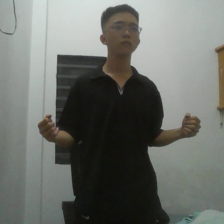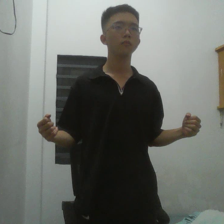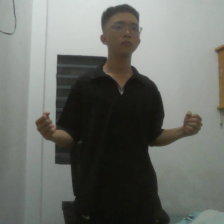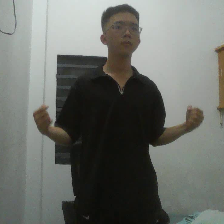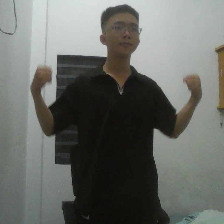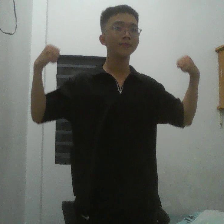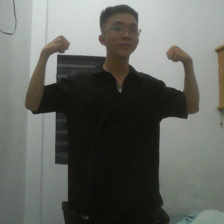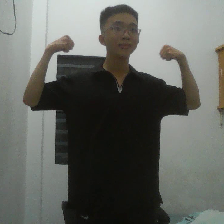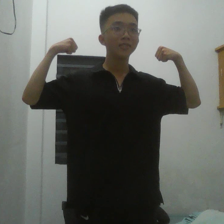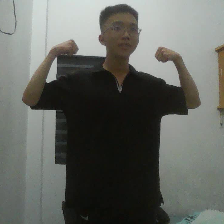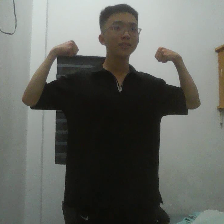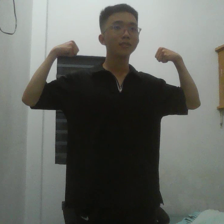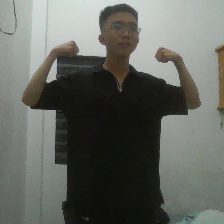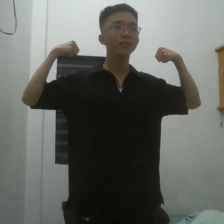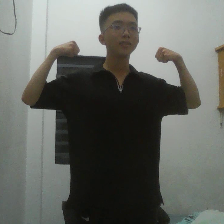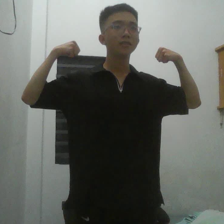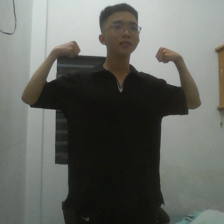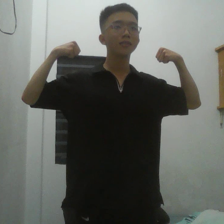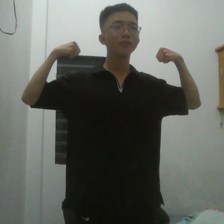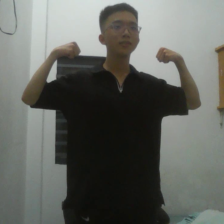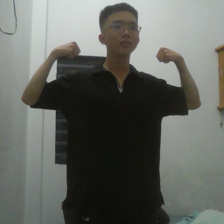minh khoe